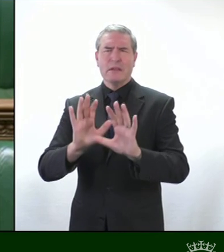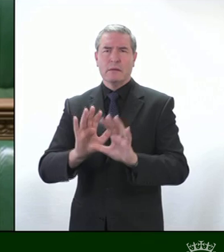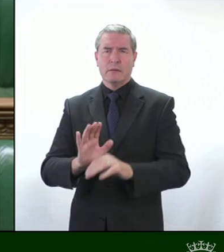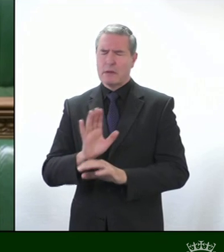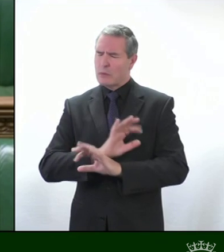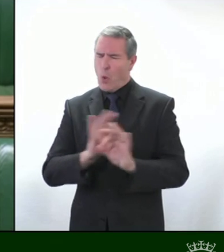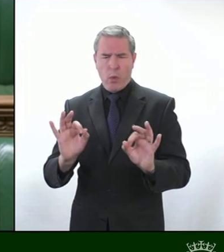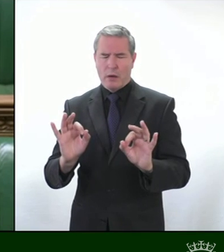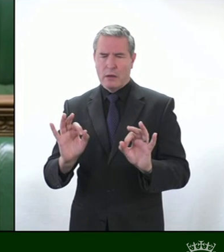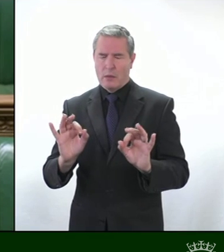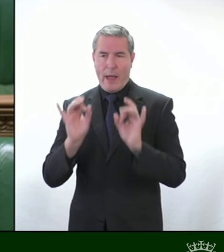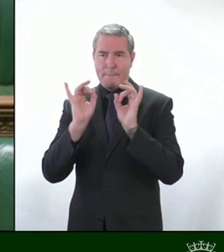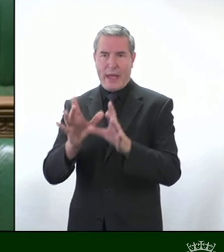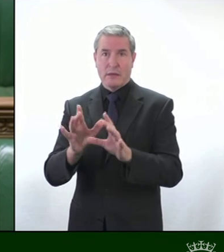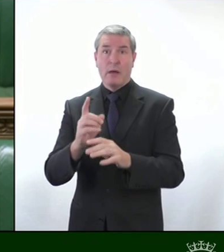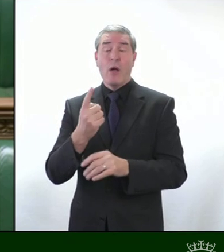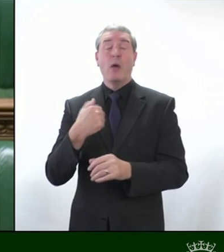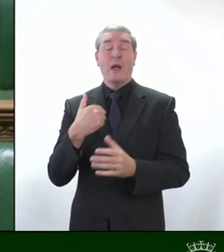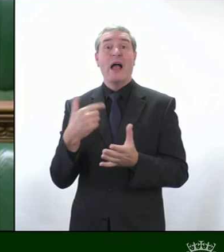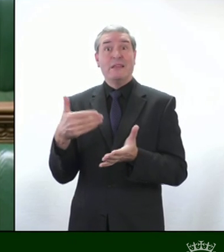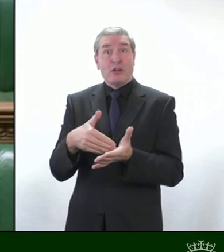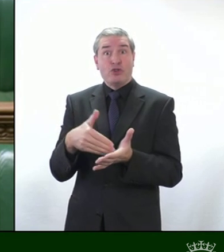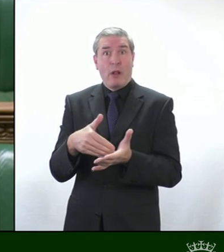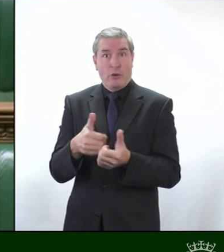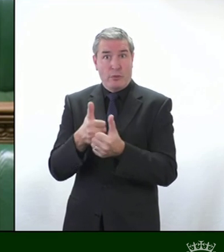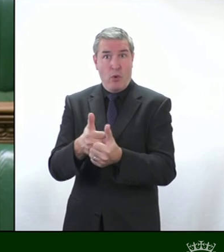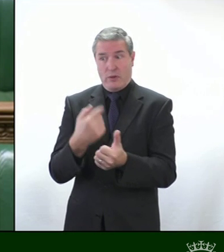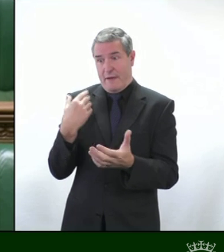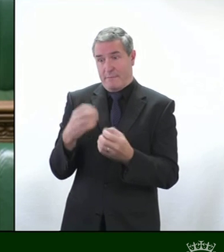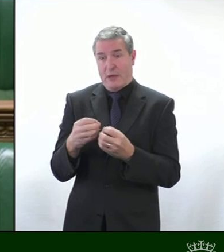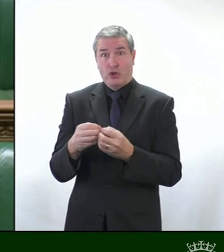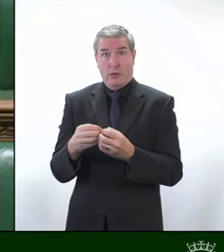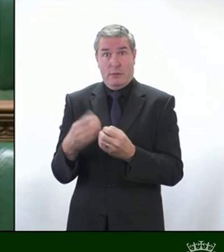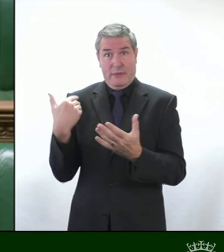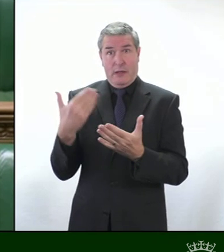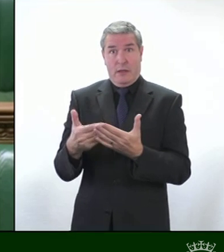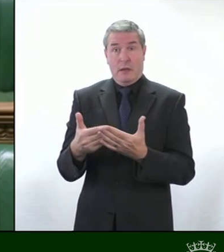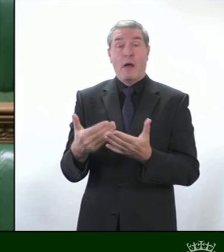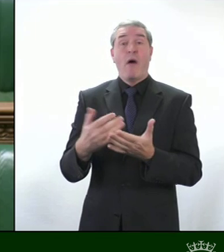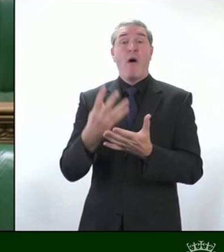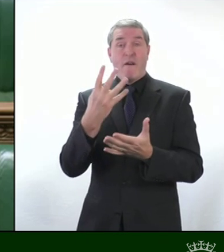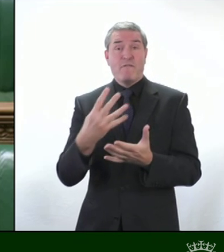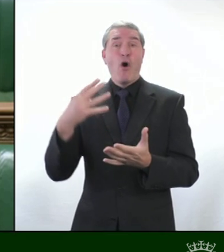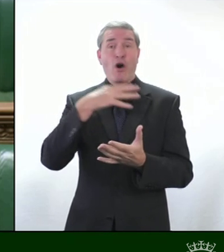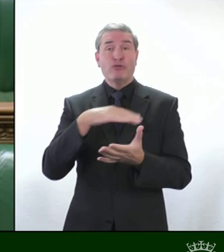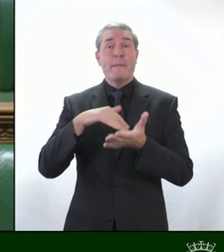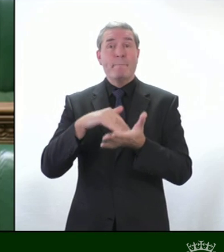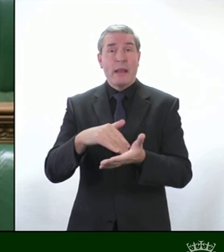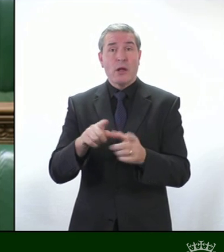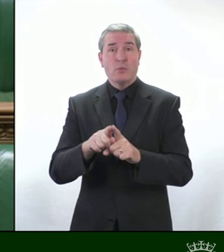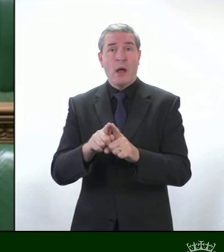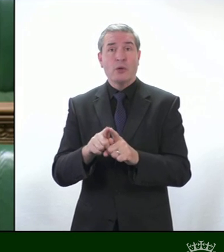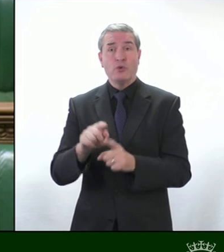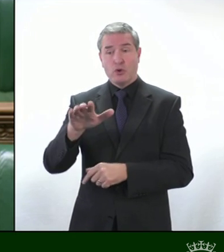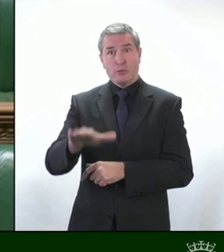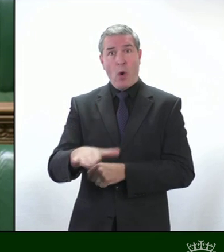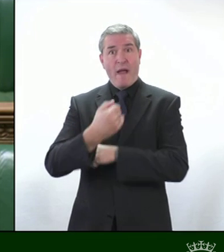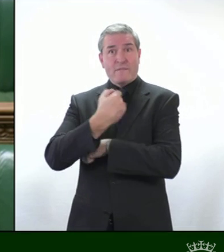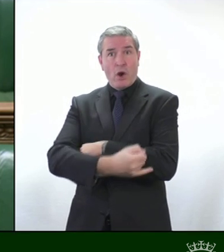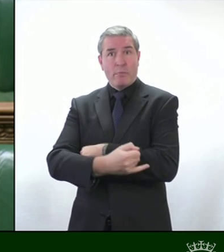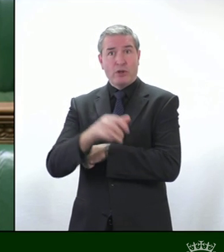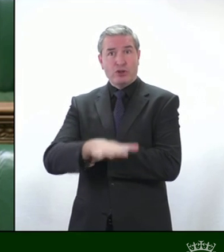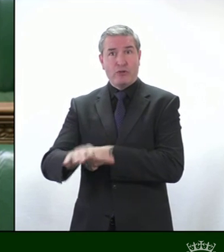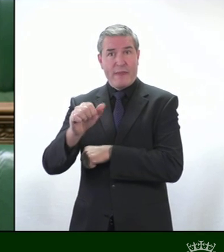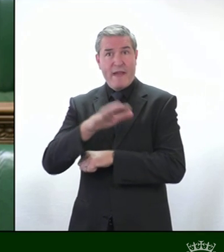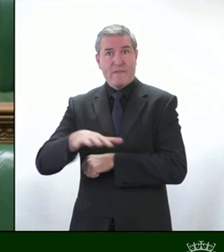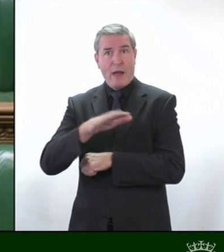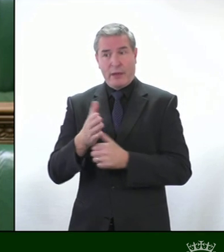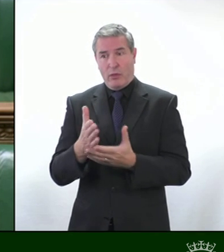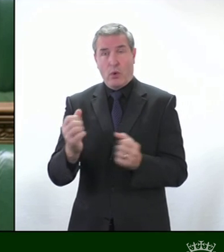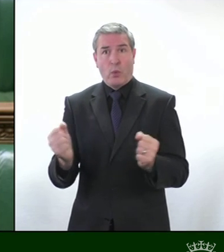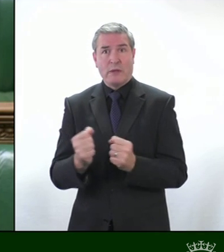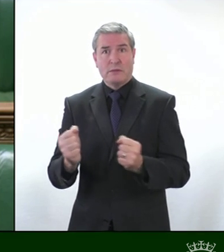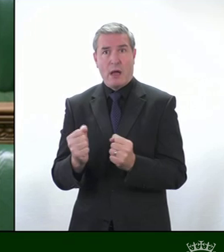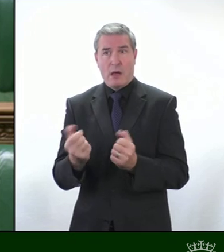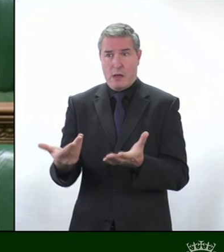In addition to the support I have already mentioned, we have announced nearly £400 million to support vulnerable children and their families through the winter.